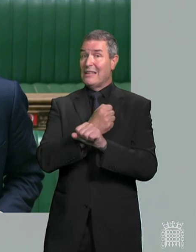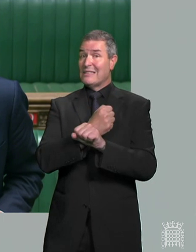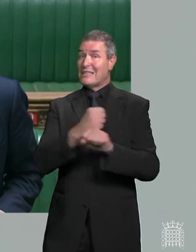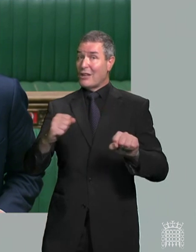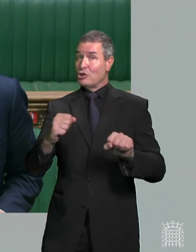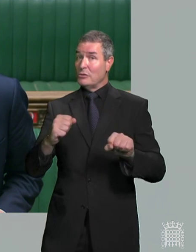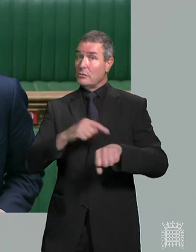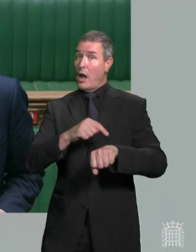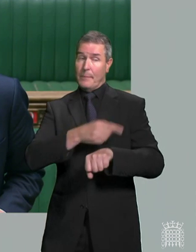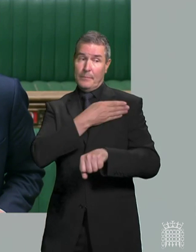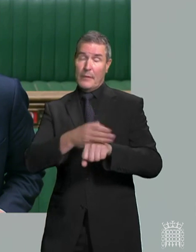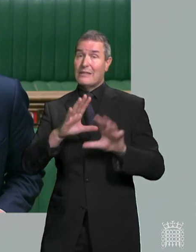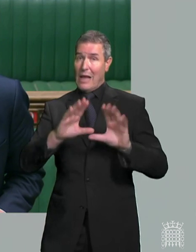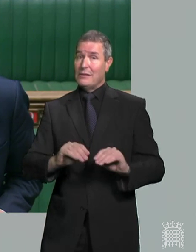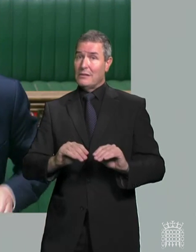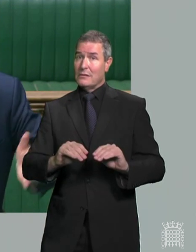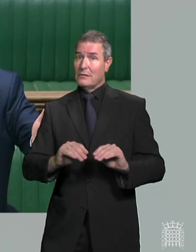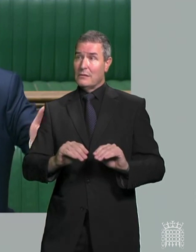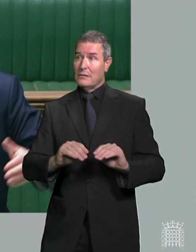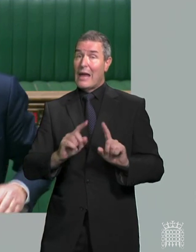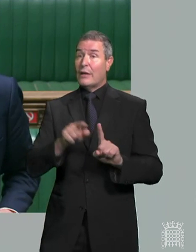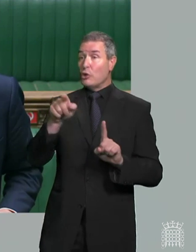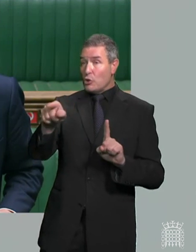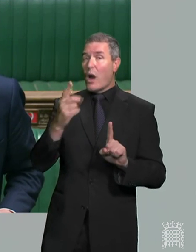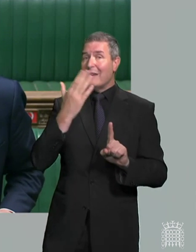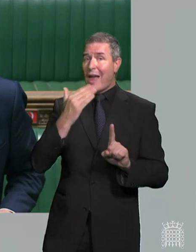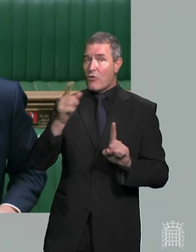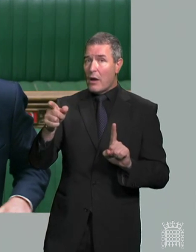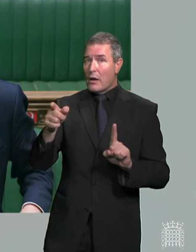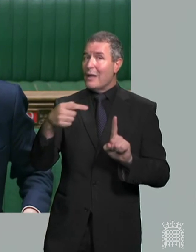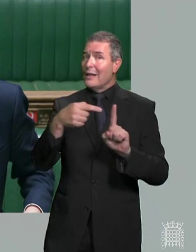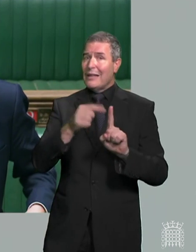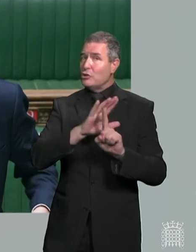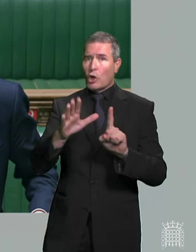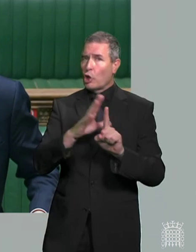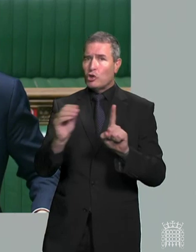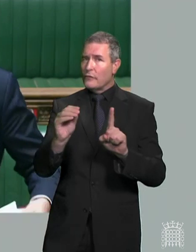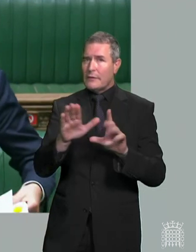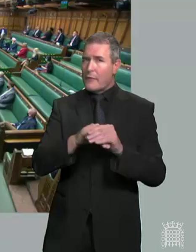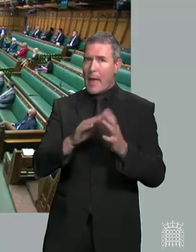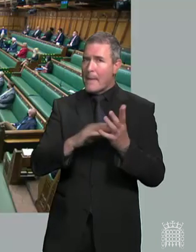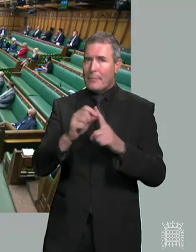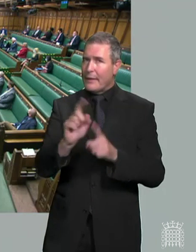Secondly, the honourable Member for Warwick and Leamington is in error: the honourable Member for Delyn is not a Conservative MP.